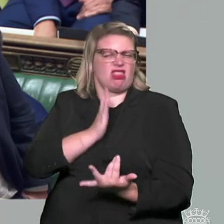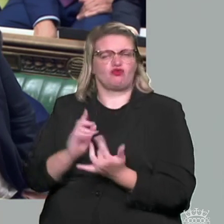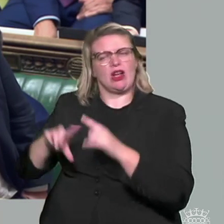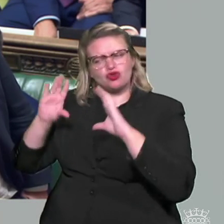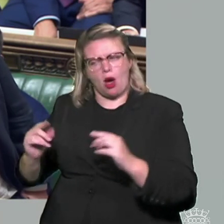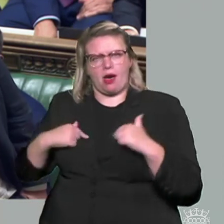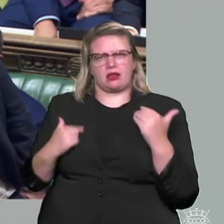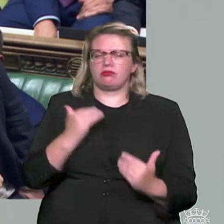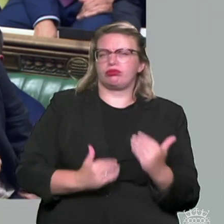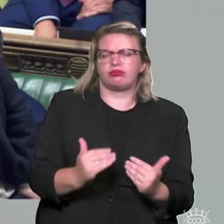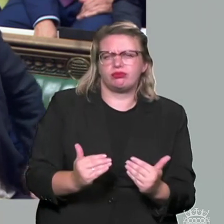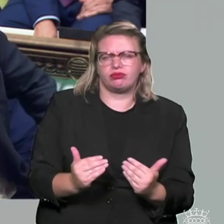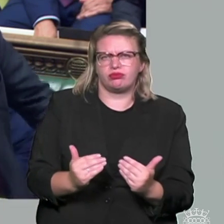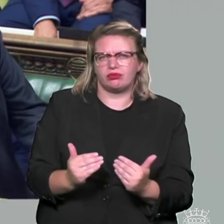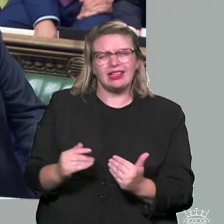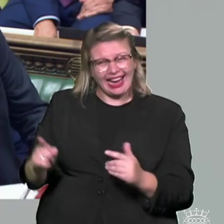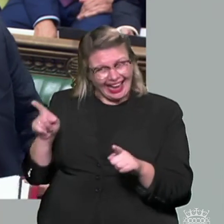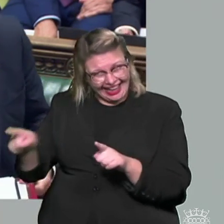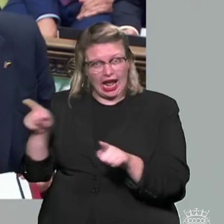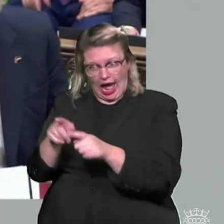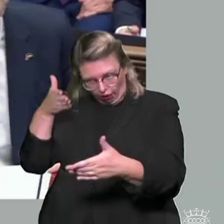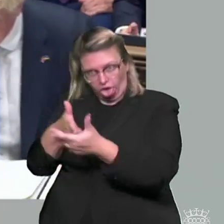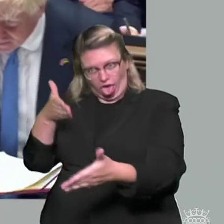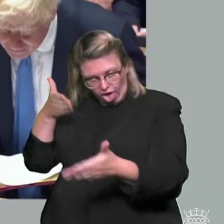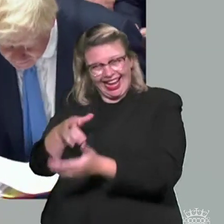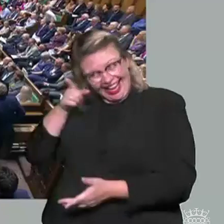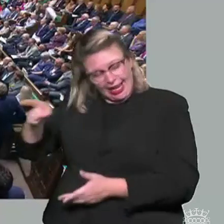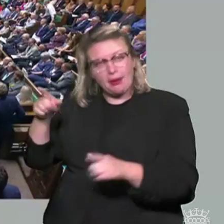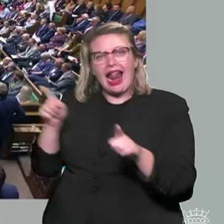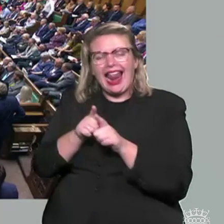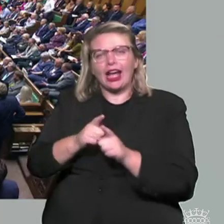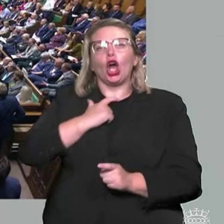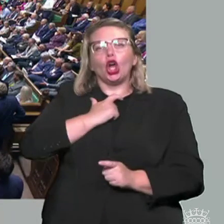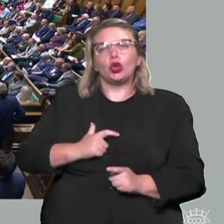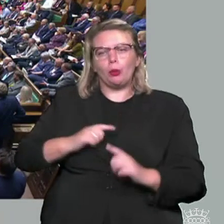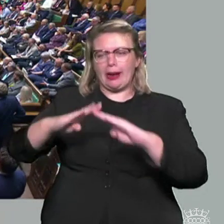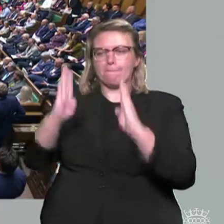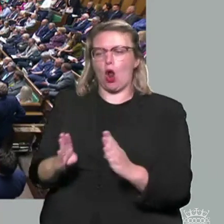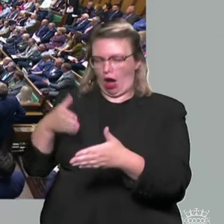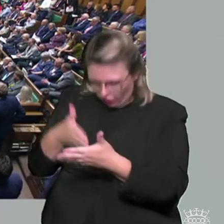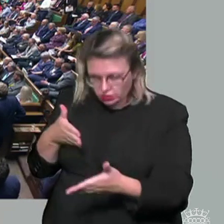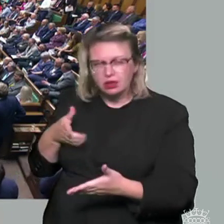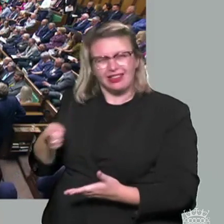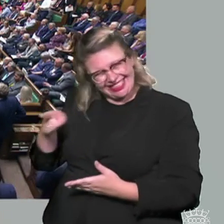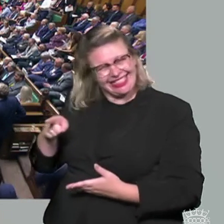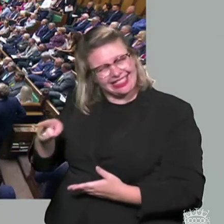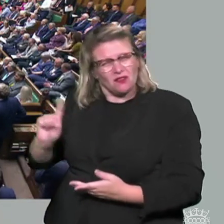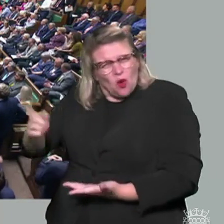He is a great pointless human bollard. That is what he is.